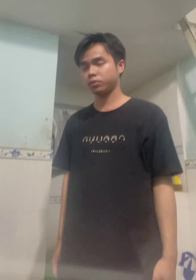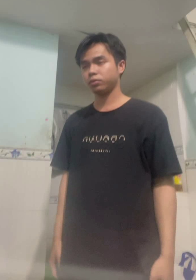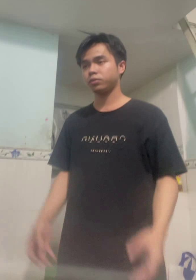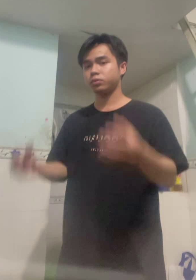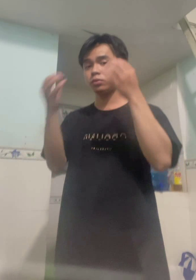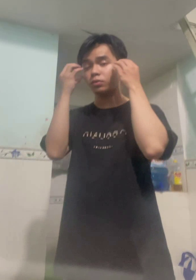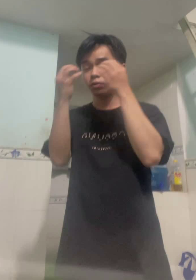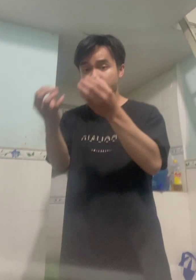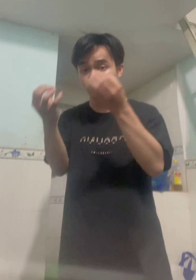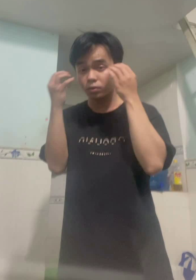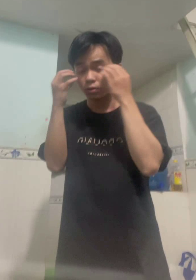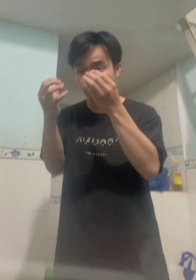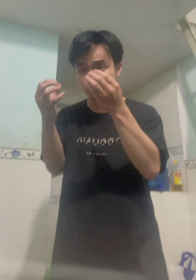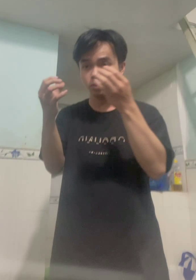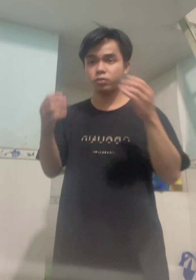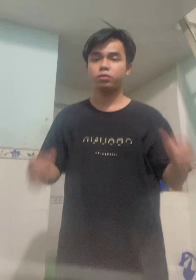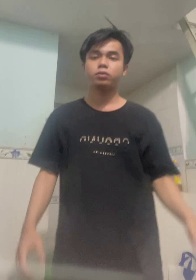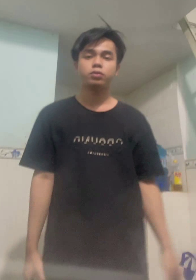ngac nhien